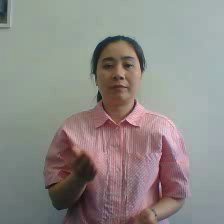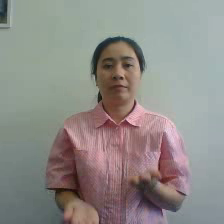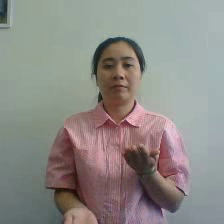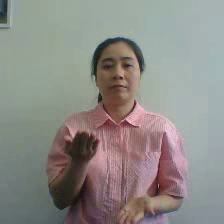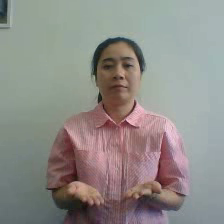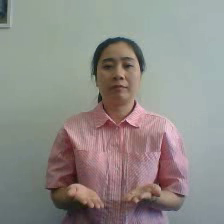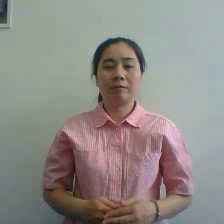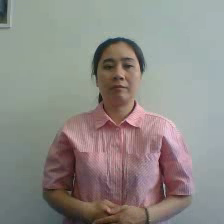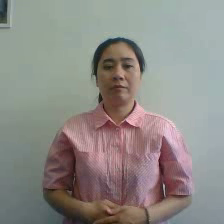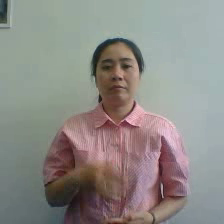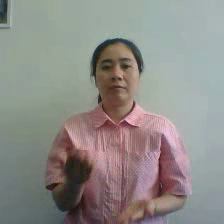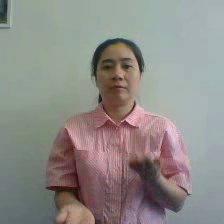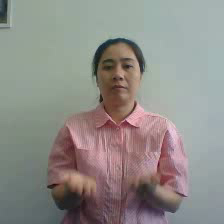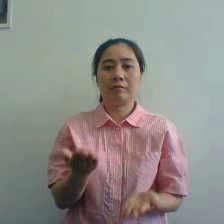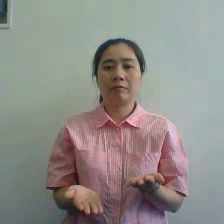Có thể